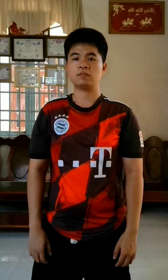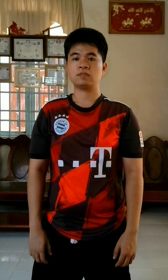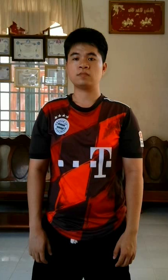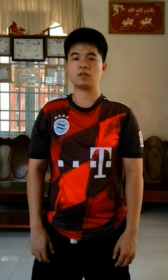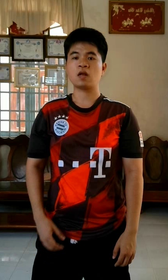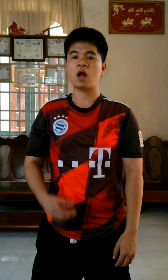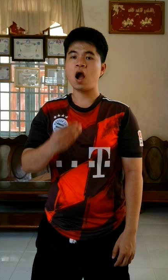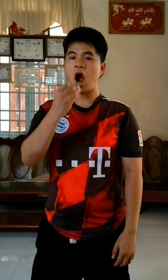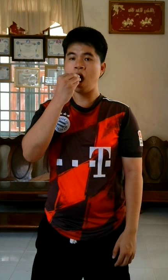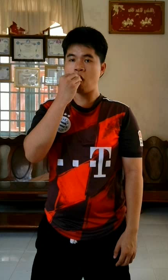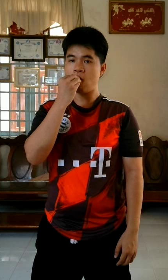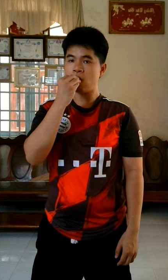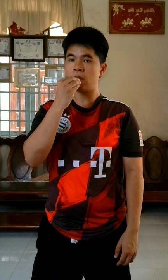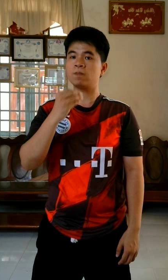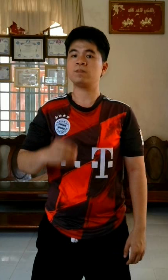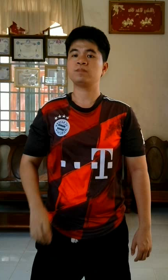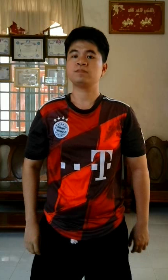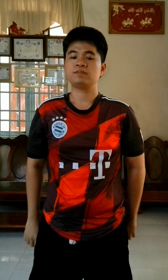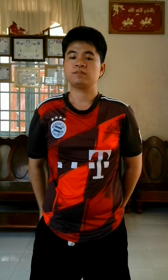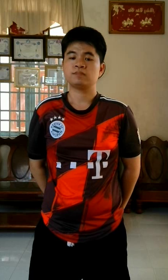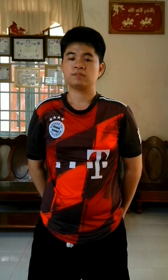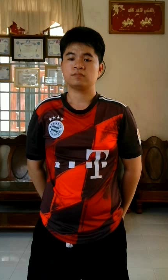an